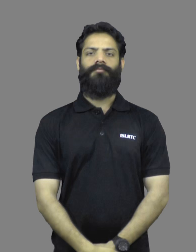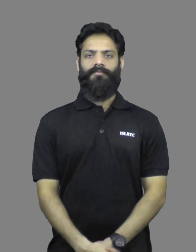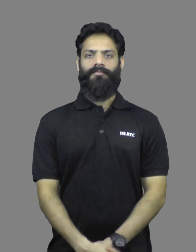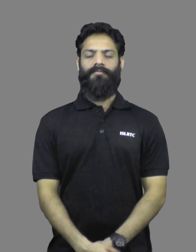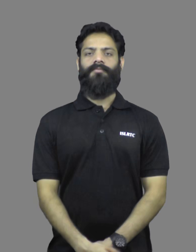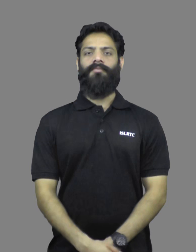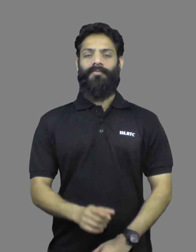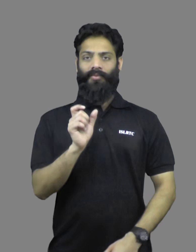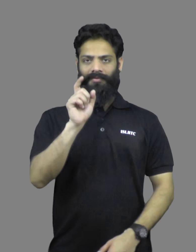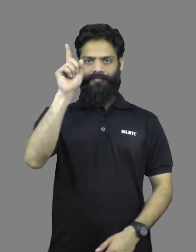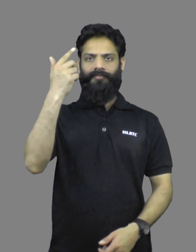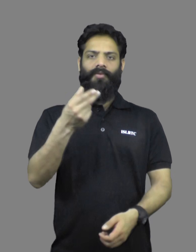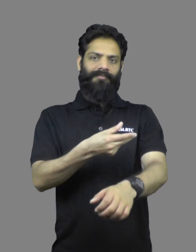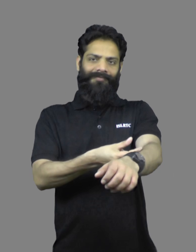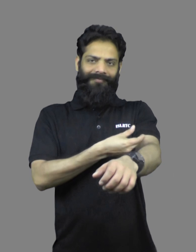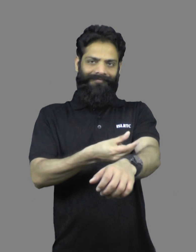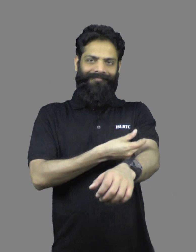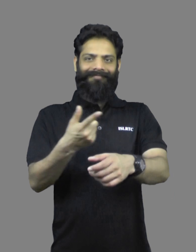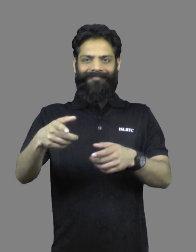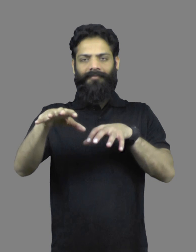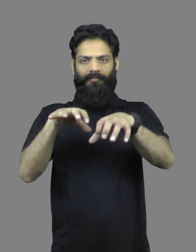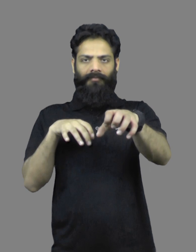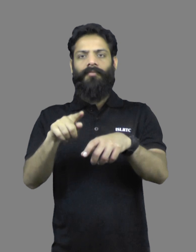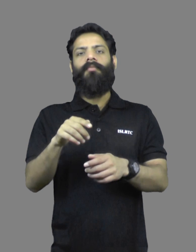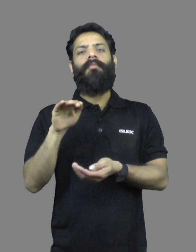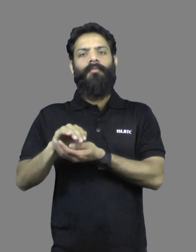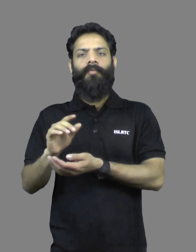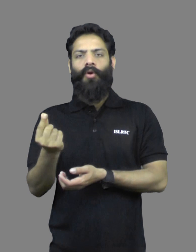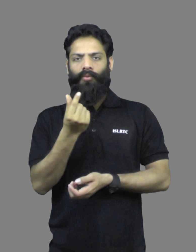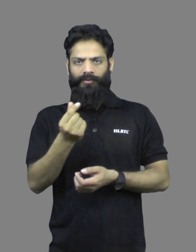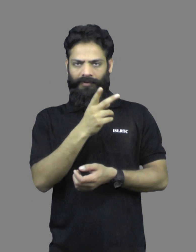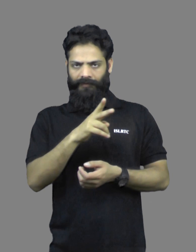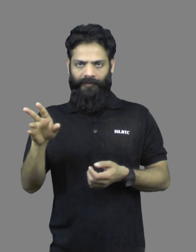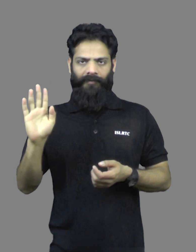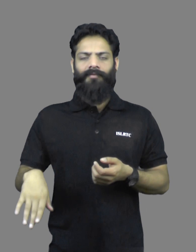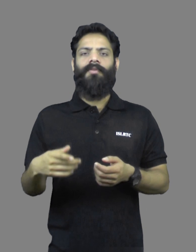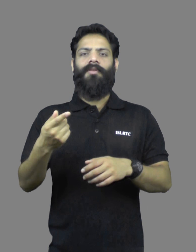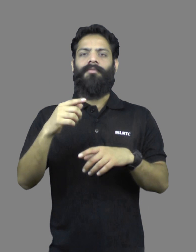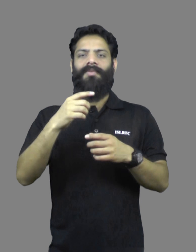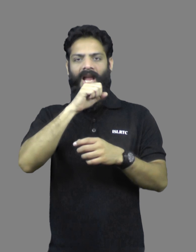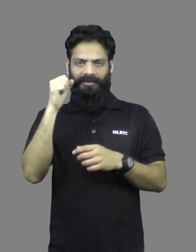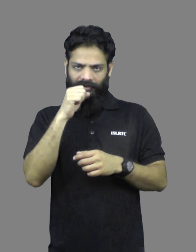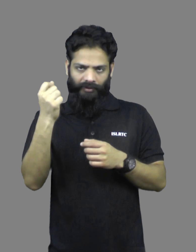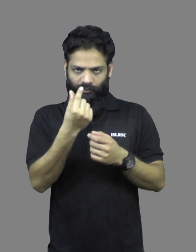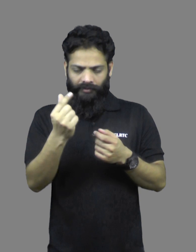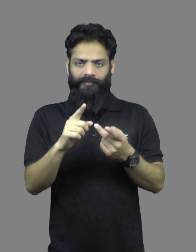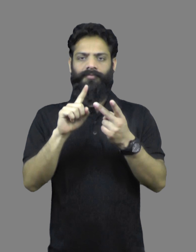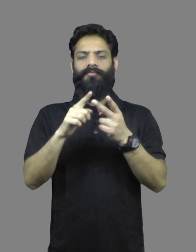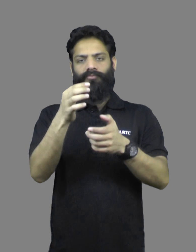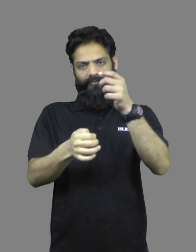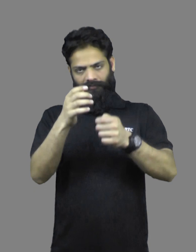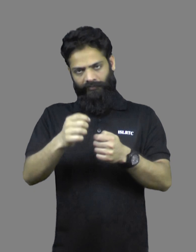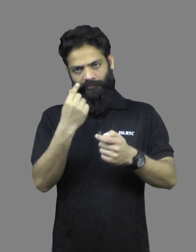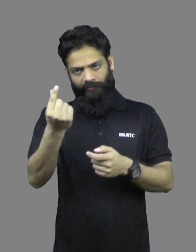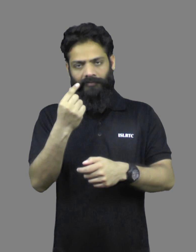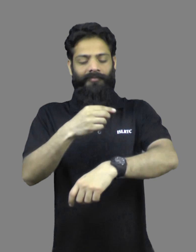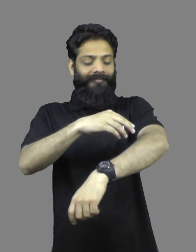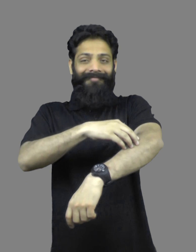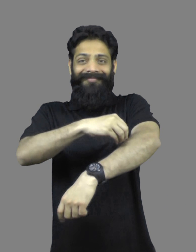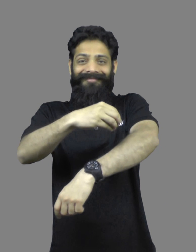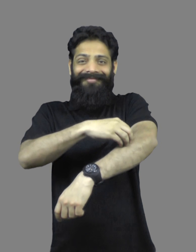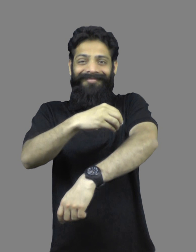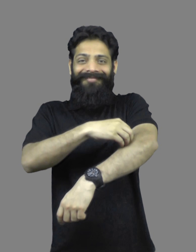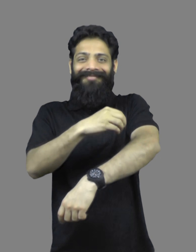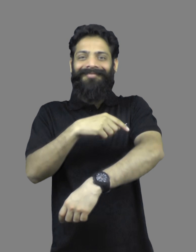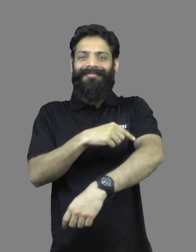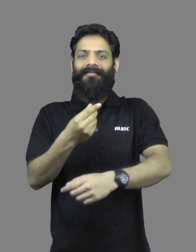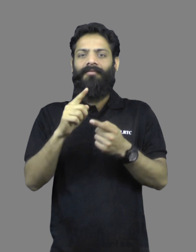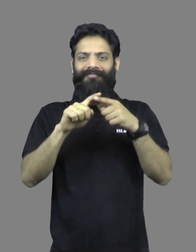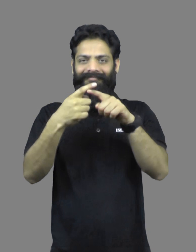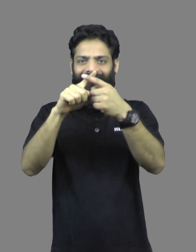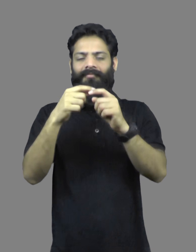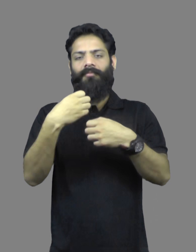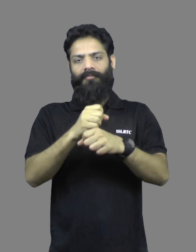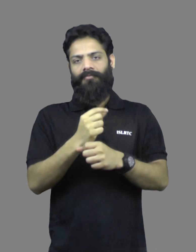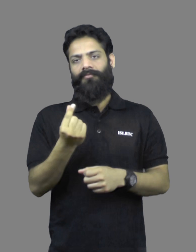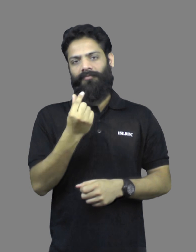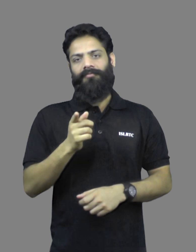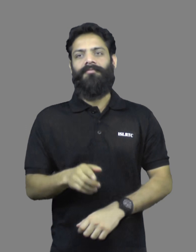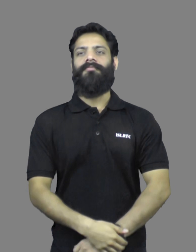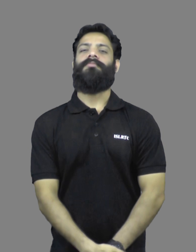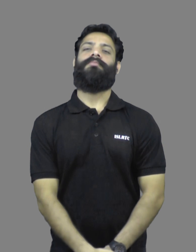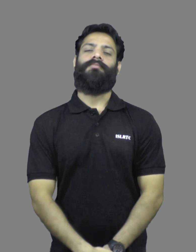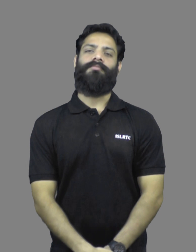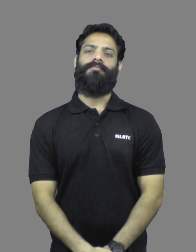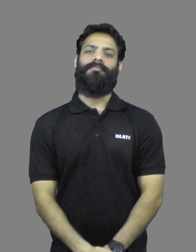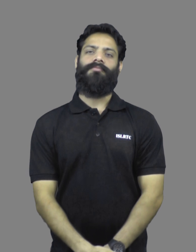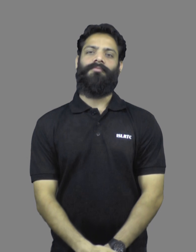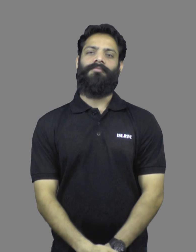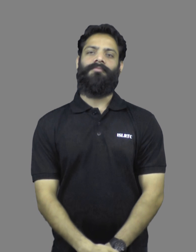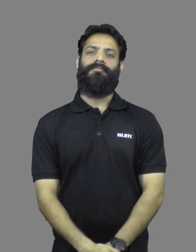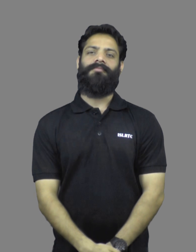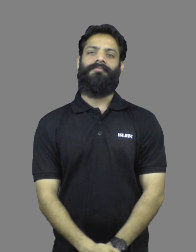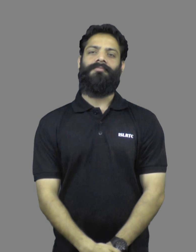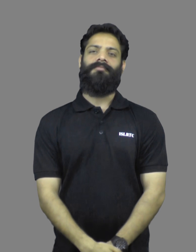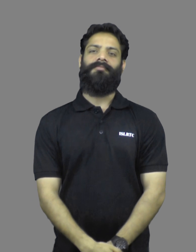Sheep Farming